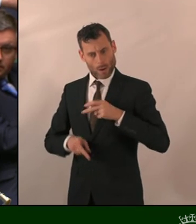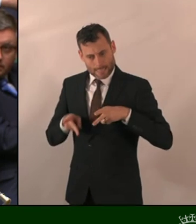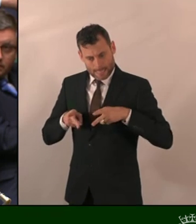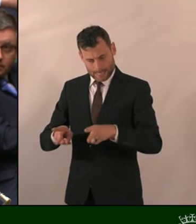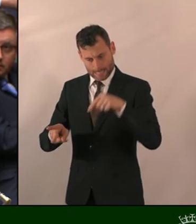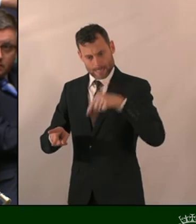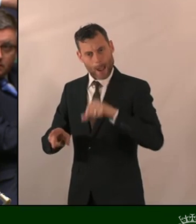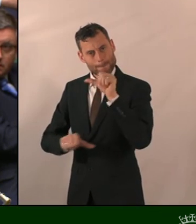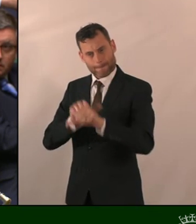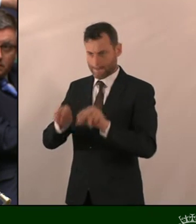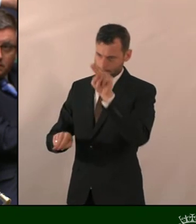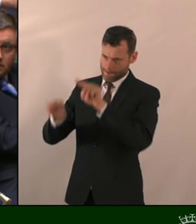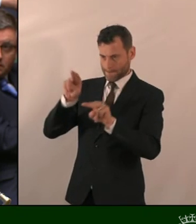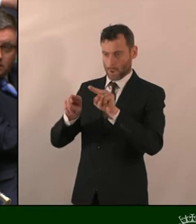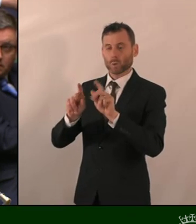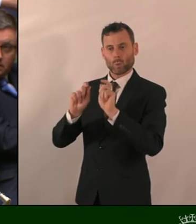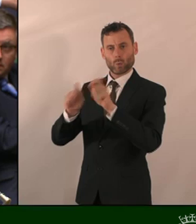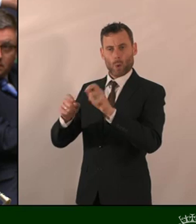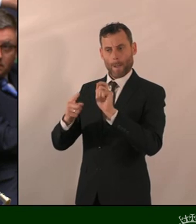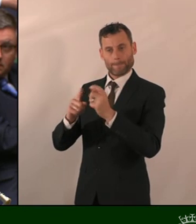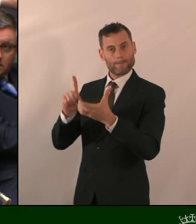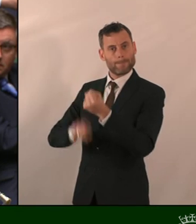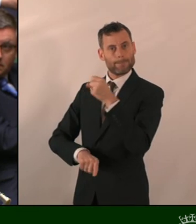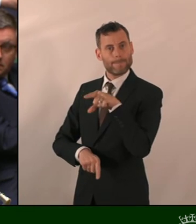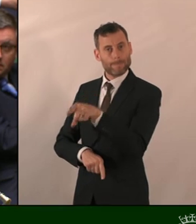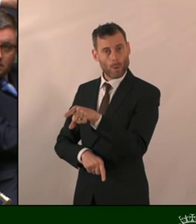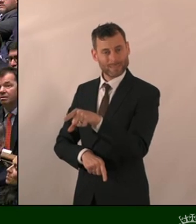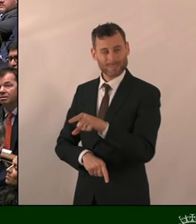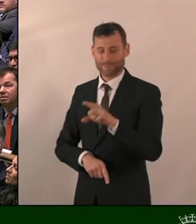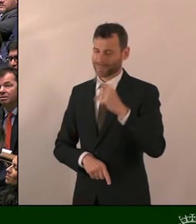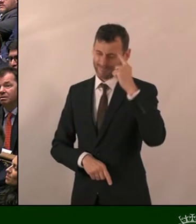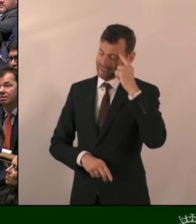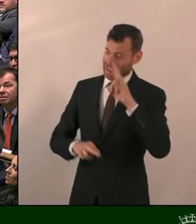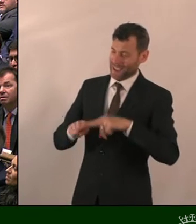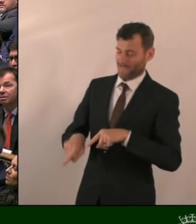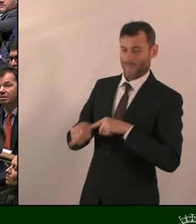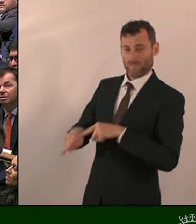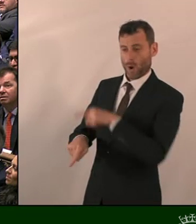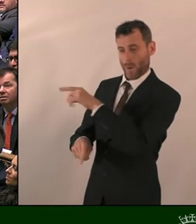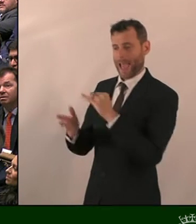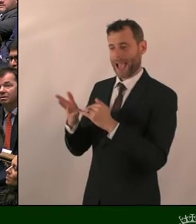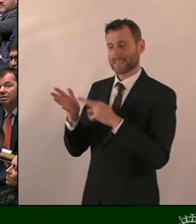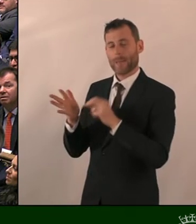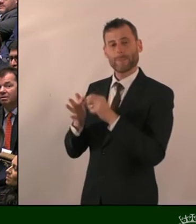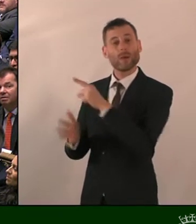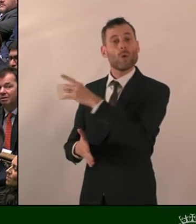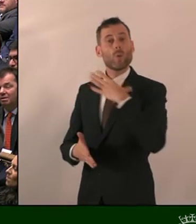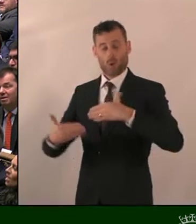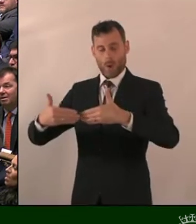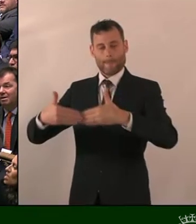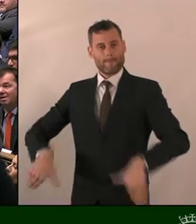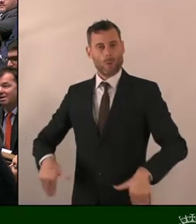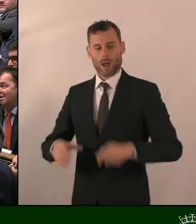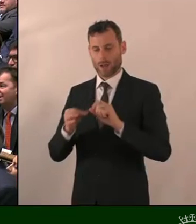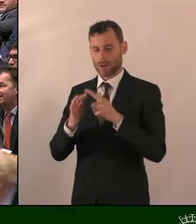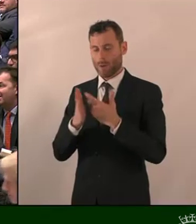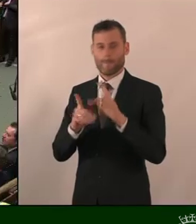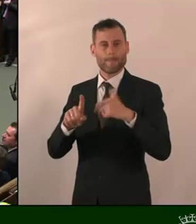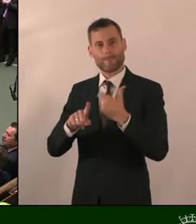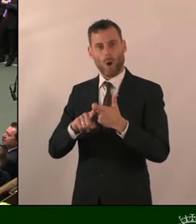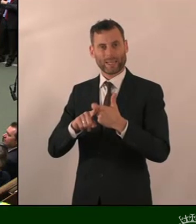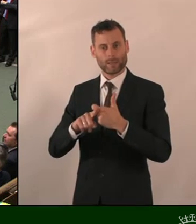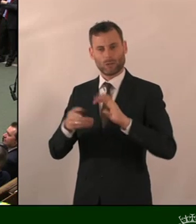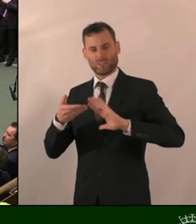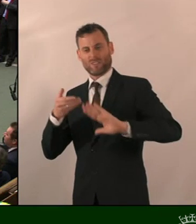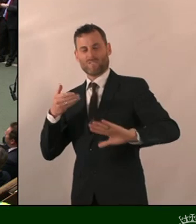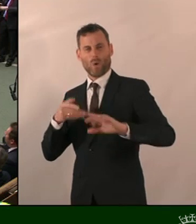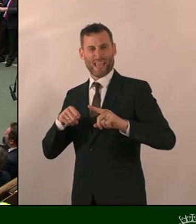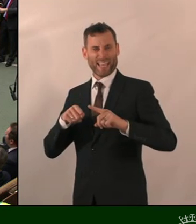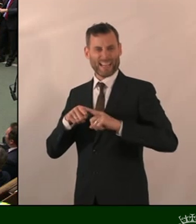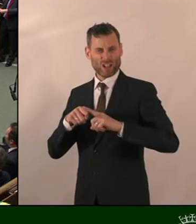But what would be the height of insanity would be to proceed with the Scottish National party’s solution of a border at Berwick between England and Scotland.